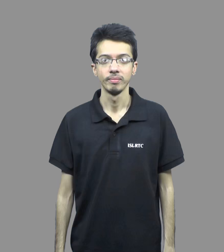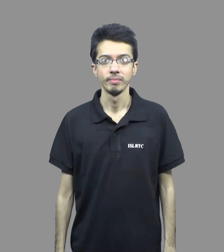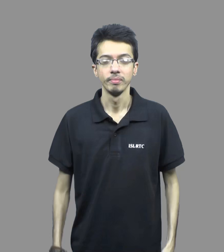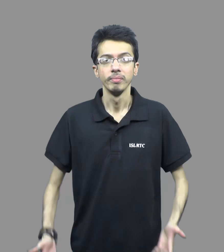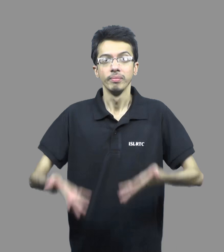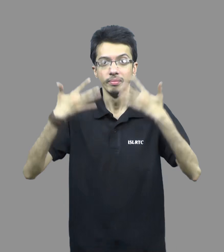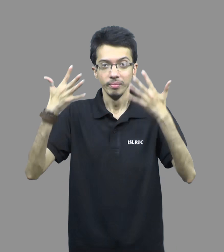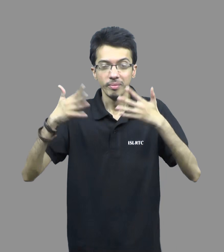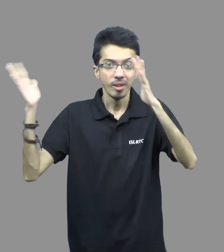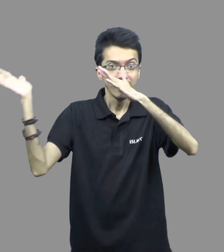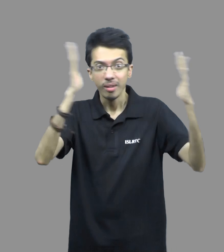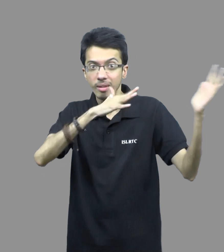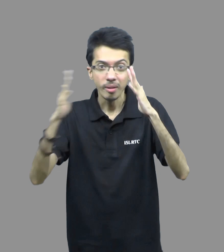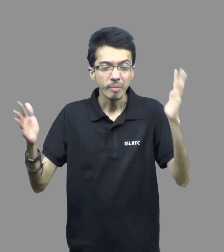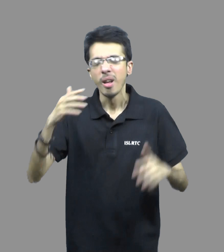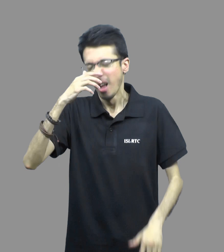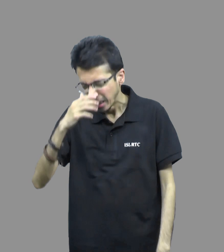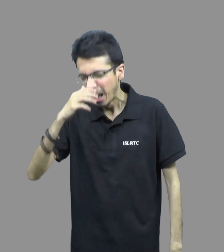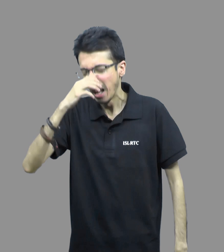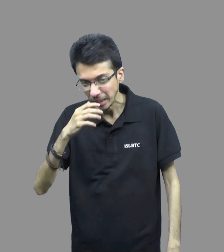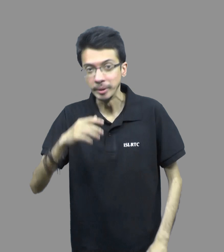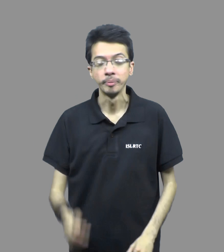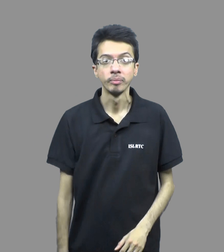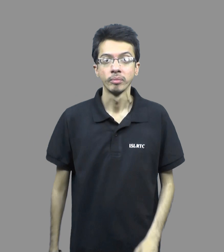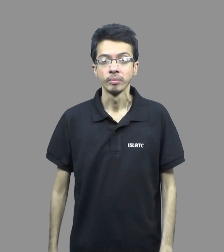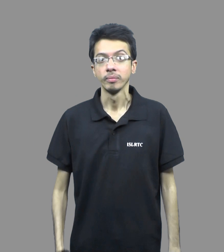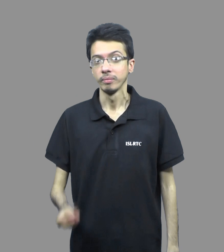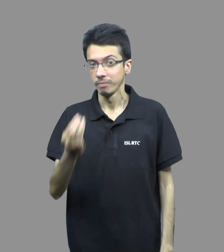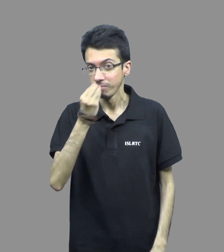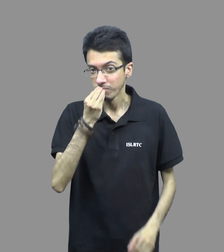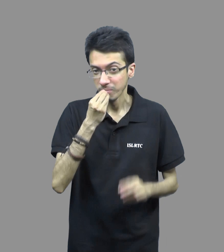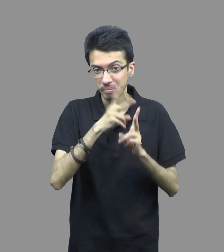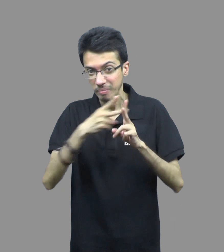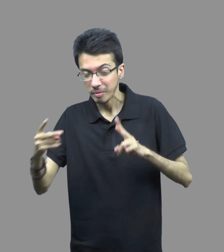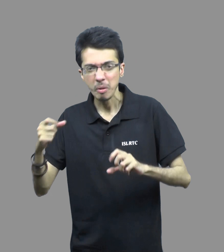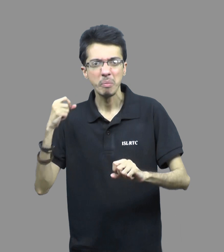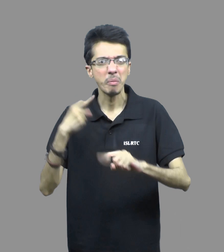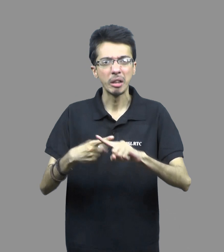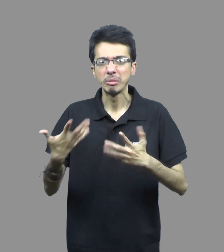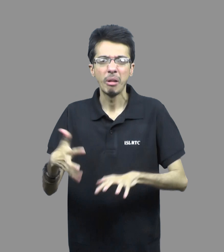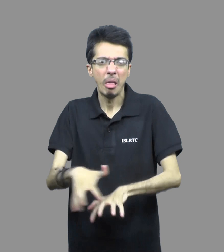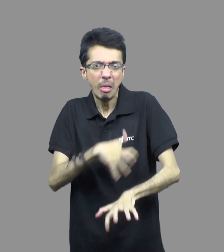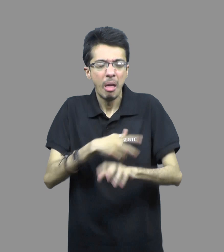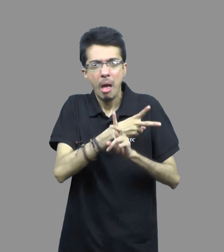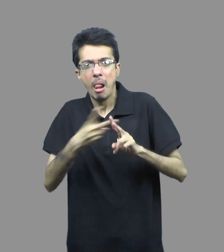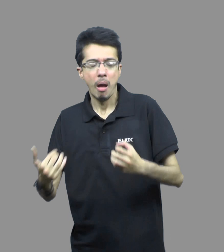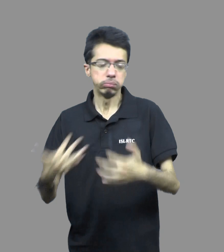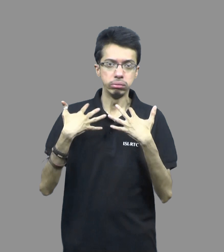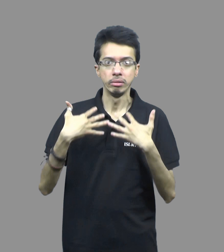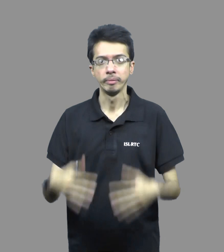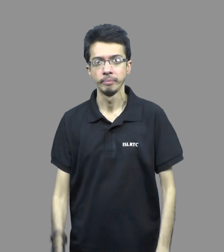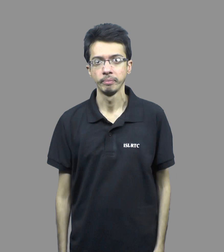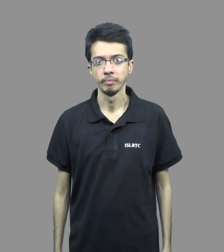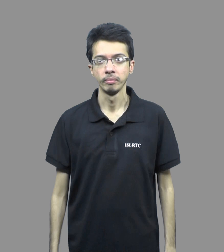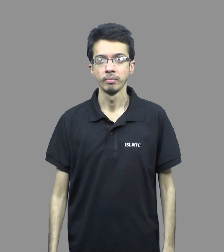Allergen